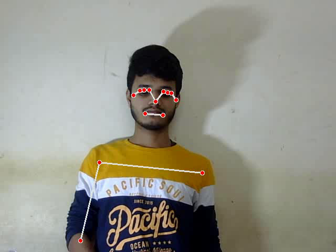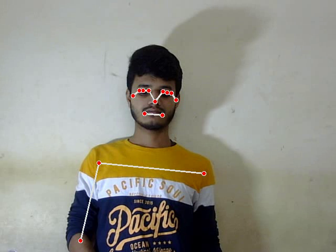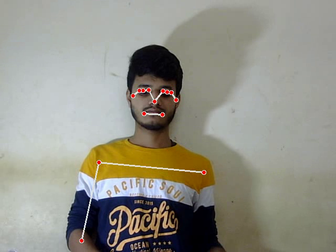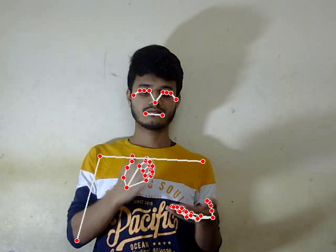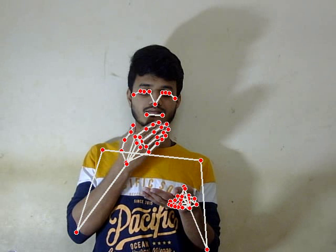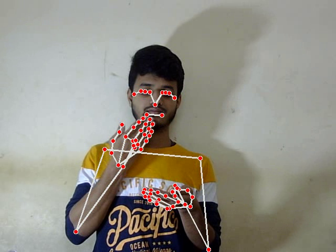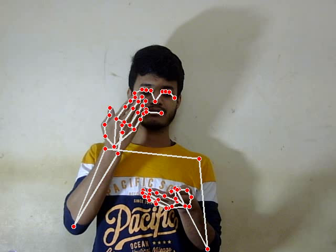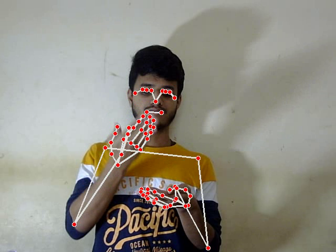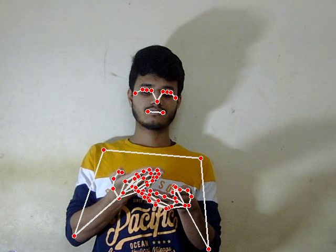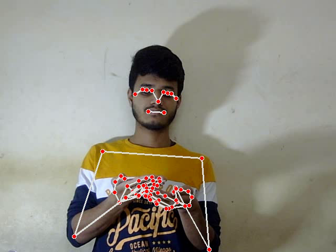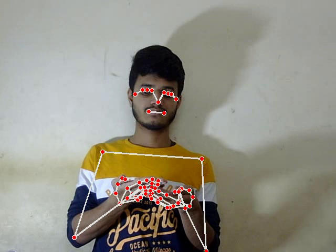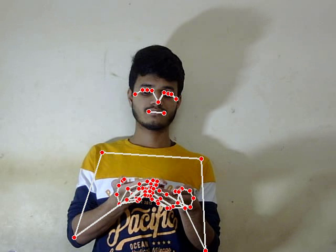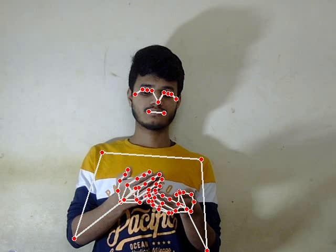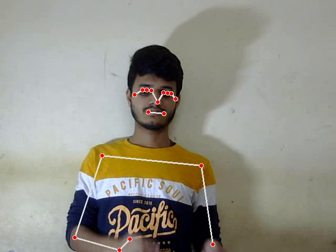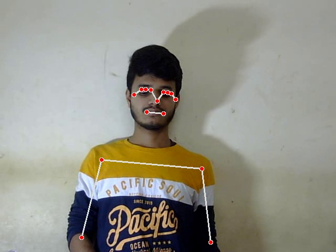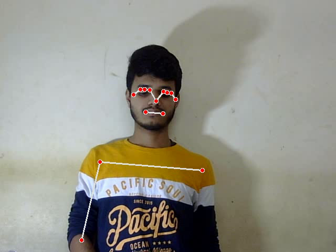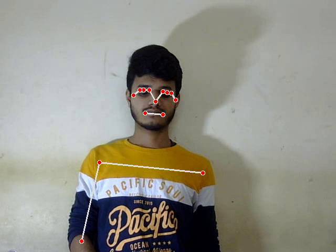good